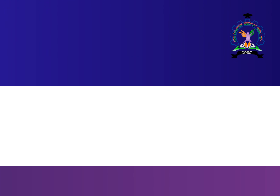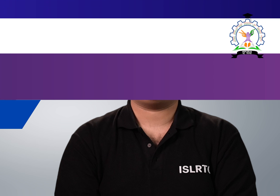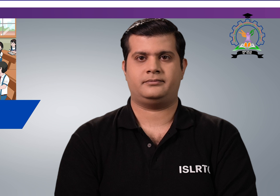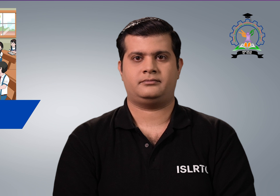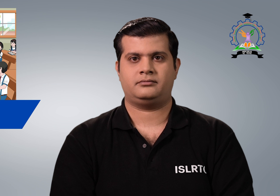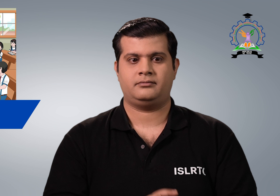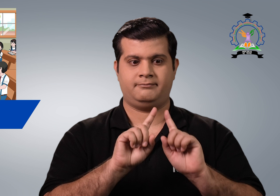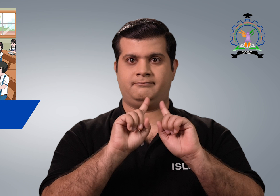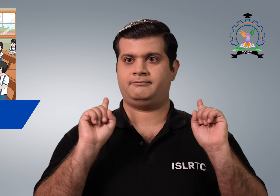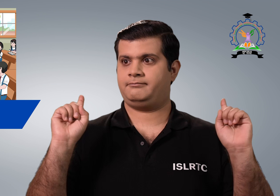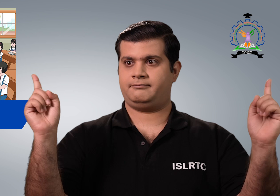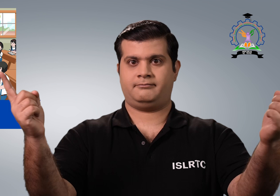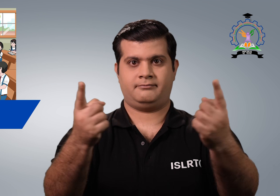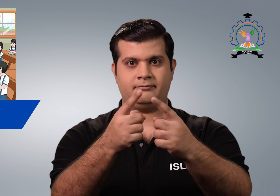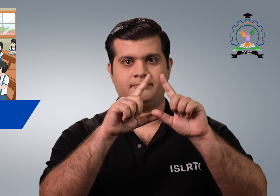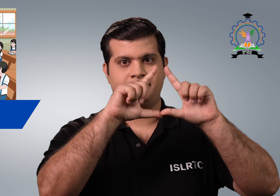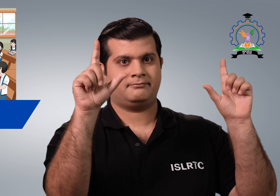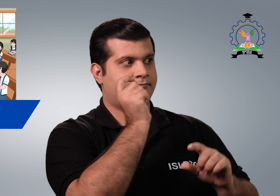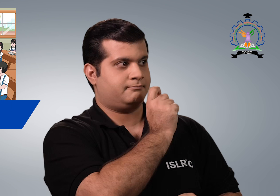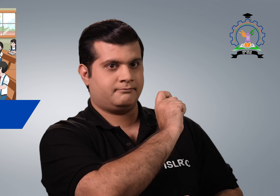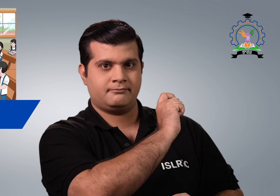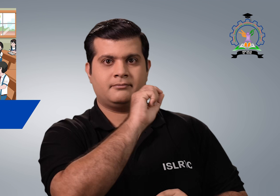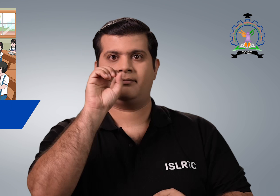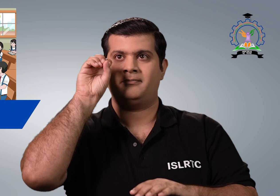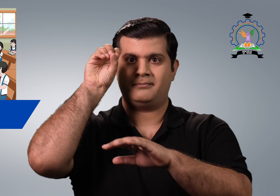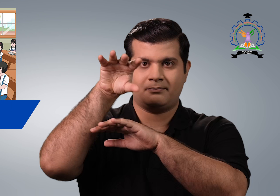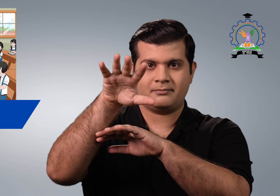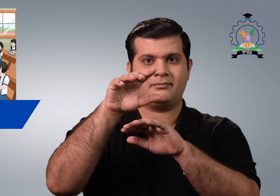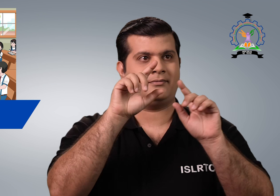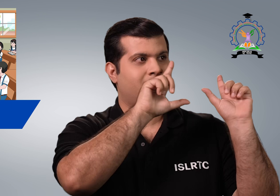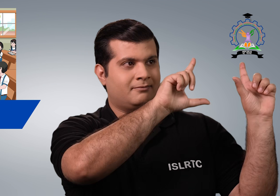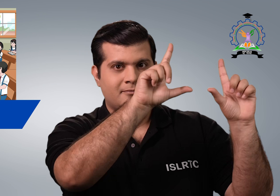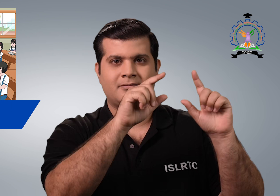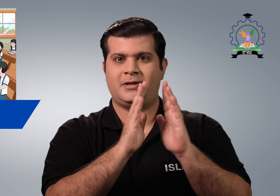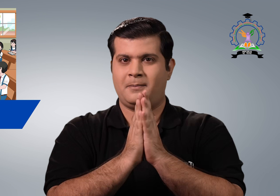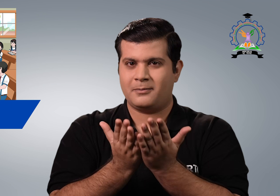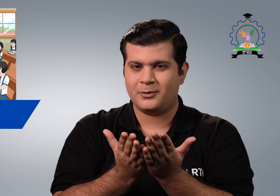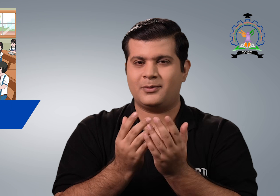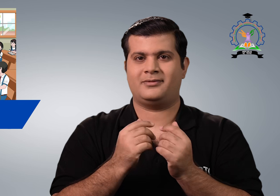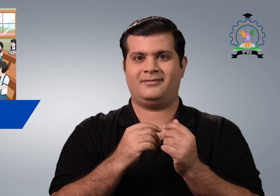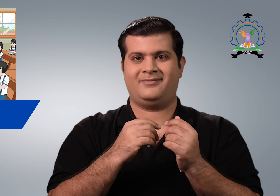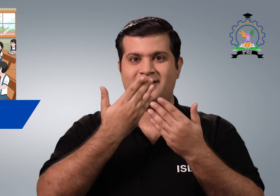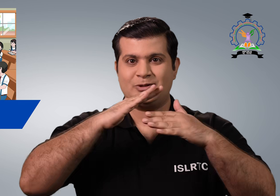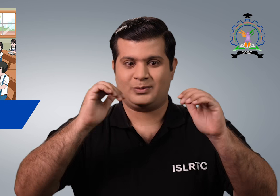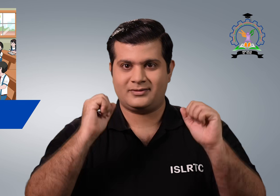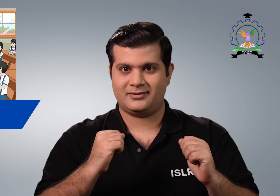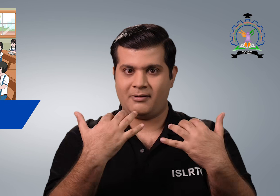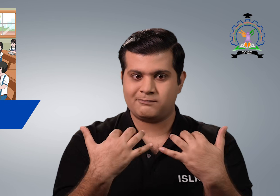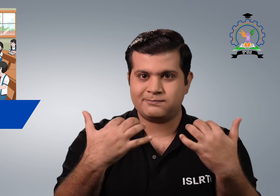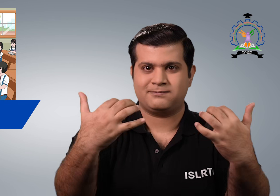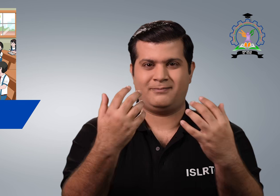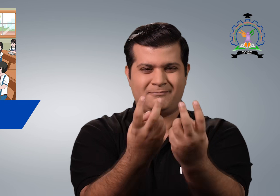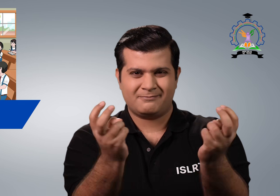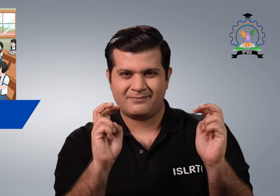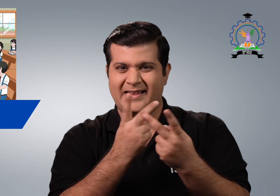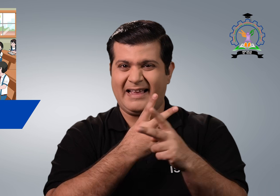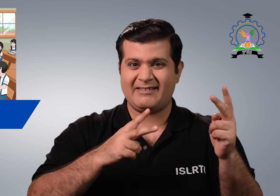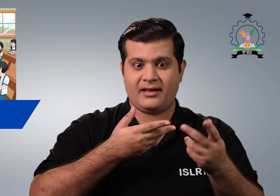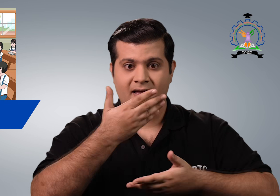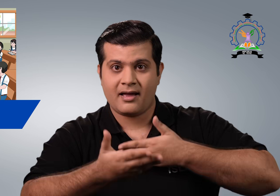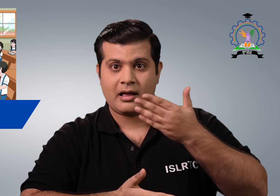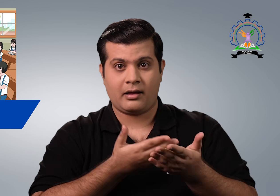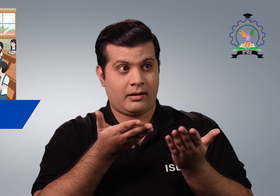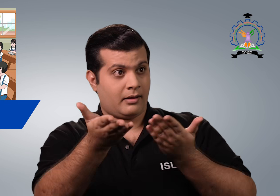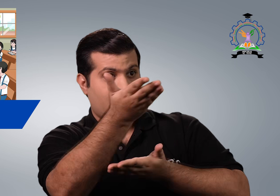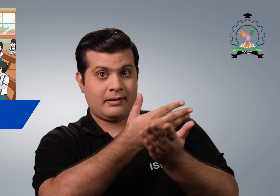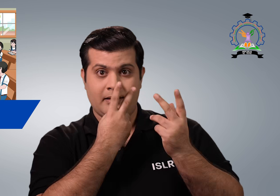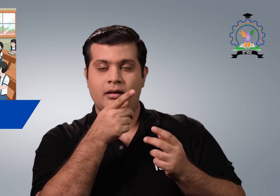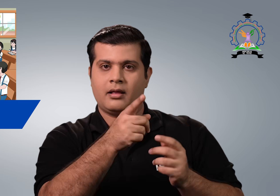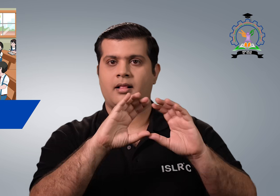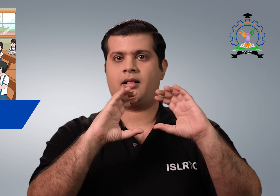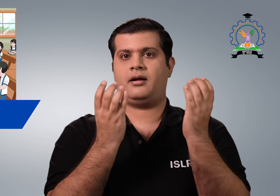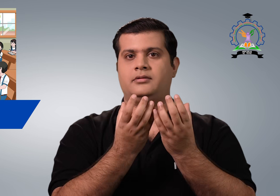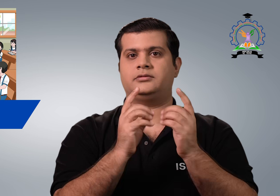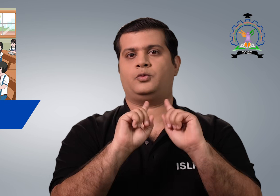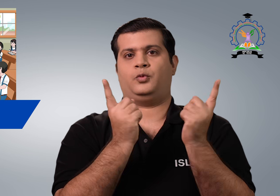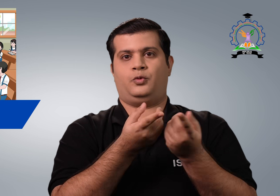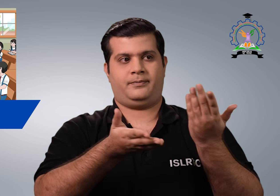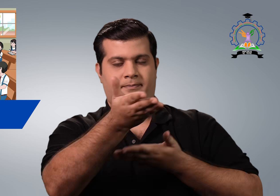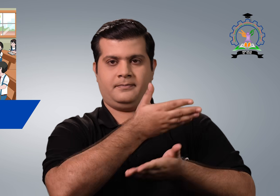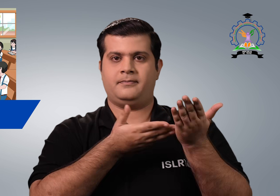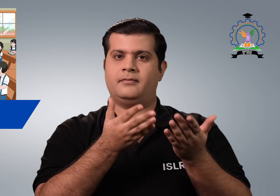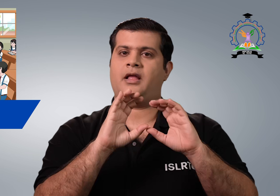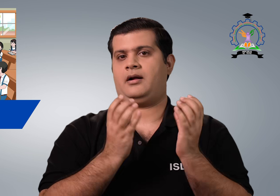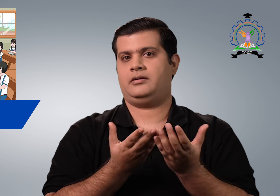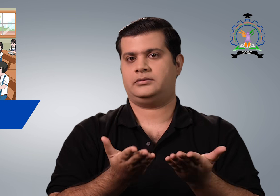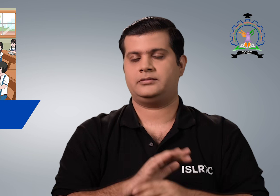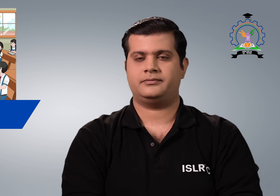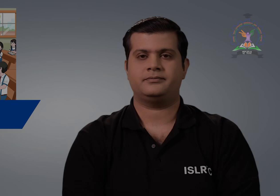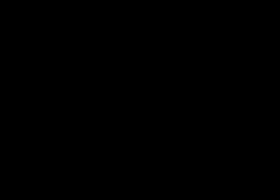A classroom is a room equipped with a board, projector, books, chairs, tables. Classroom is the room where learning takes place.